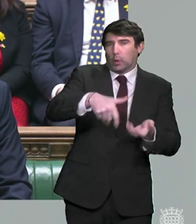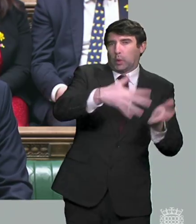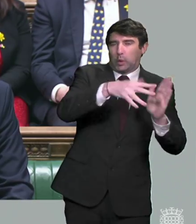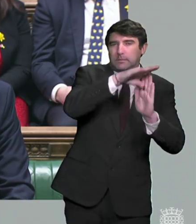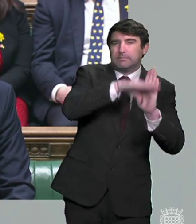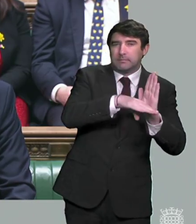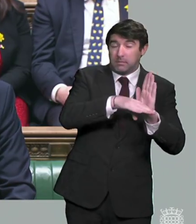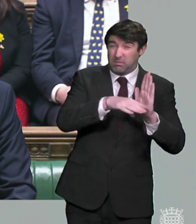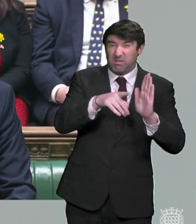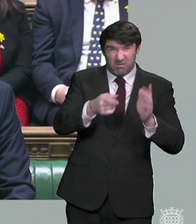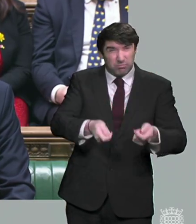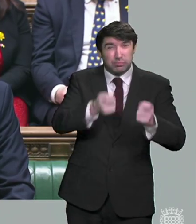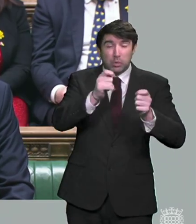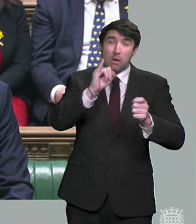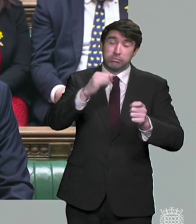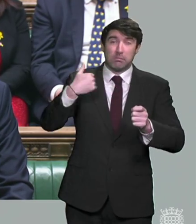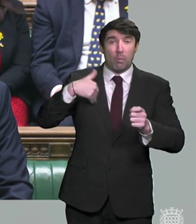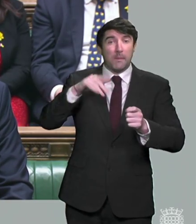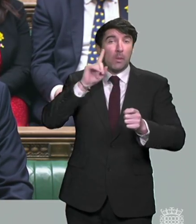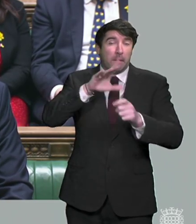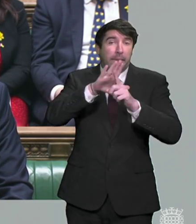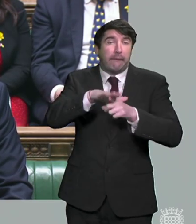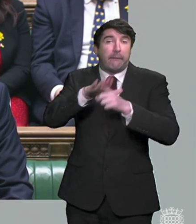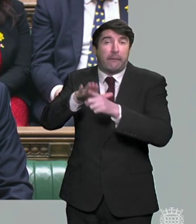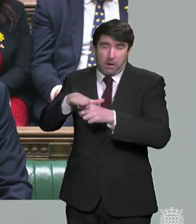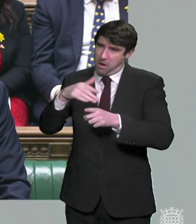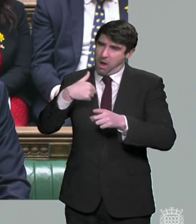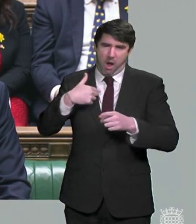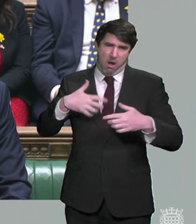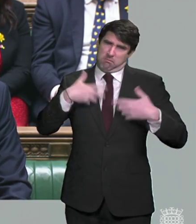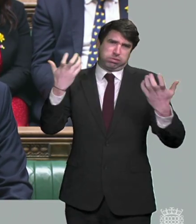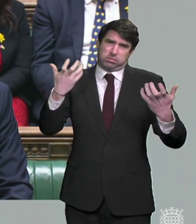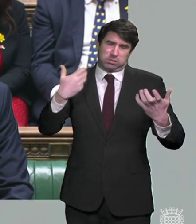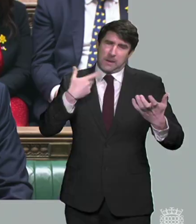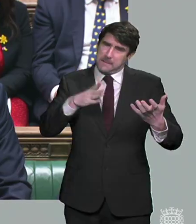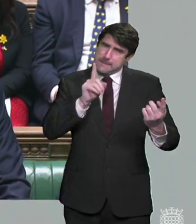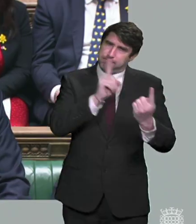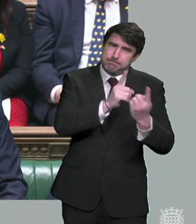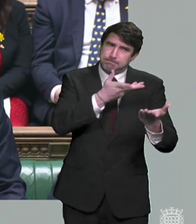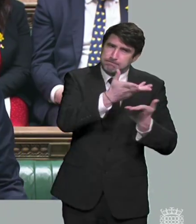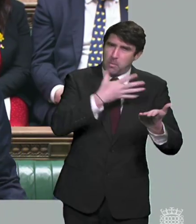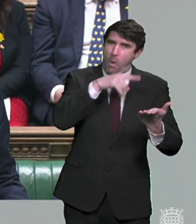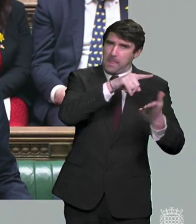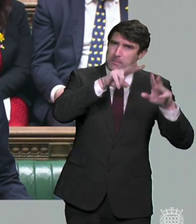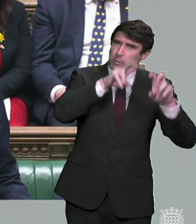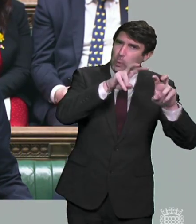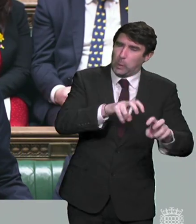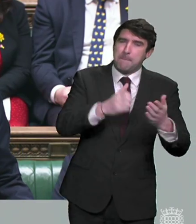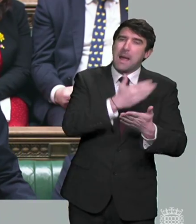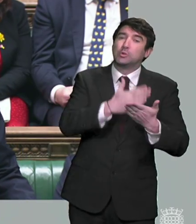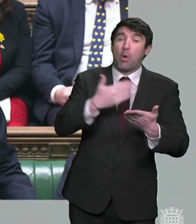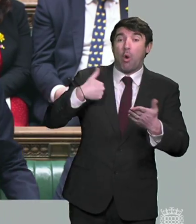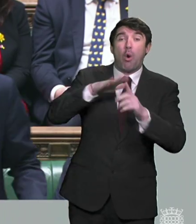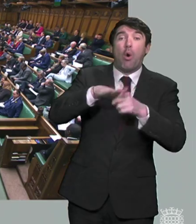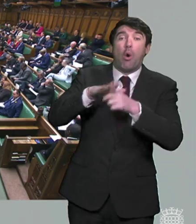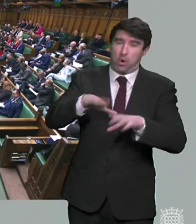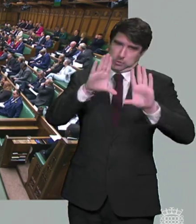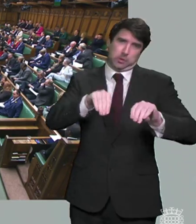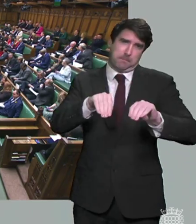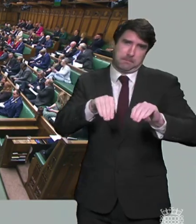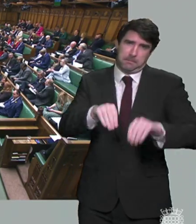I would be happy to work with the Welsh Government, the WRU or any other body, including the external body that has been set up to look at the issue, to ensure that the allegations are properly dealt with.